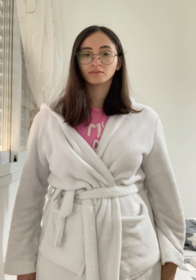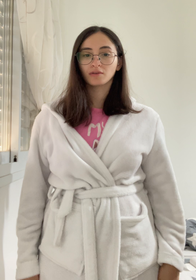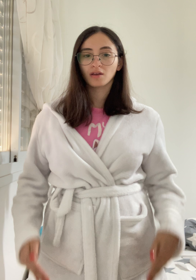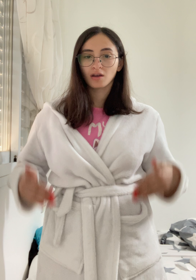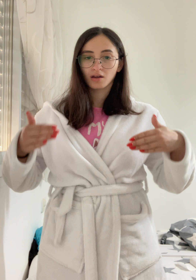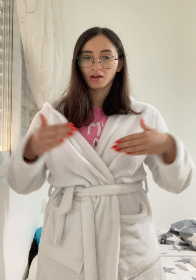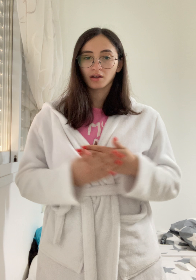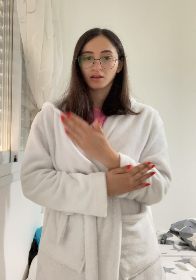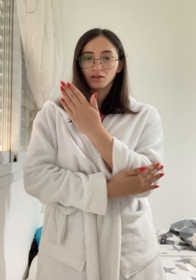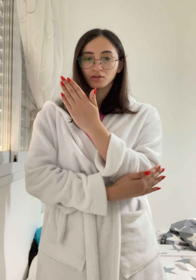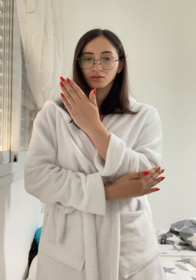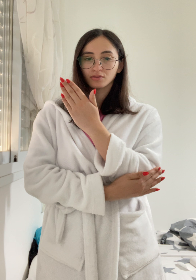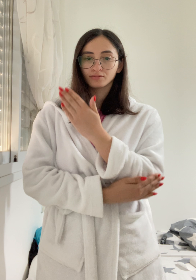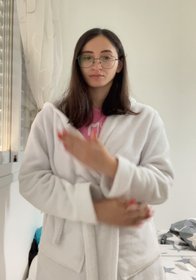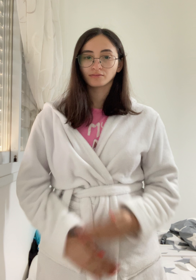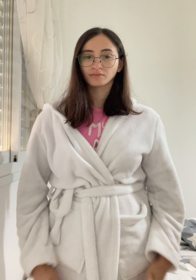חדש